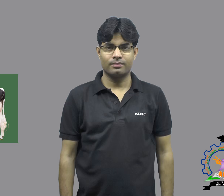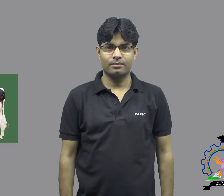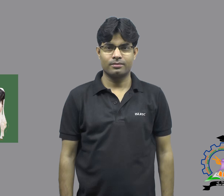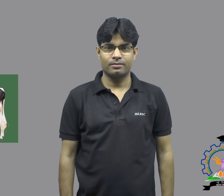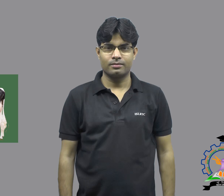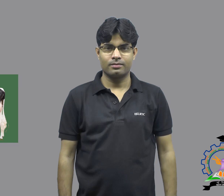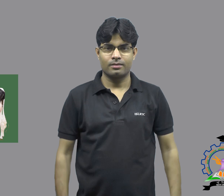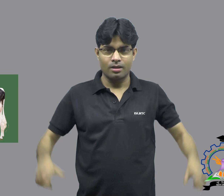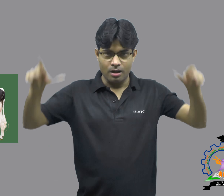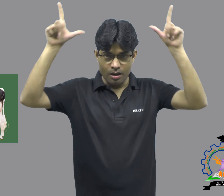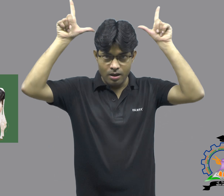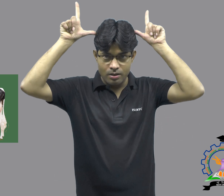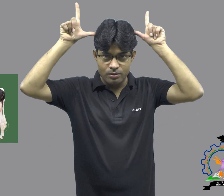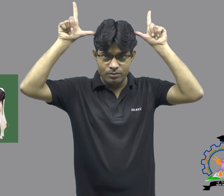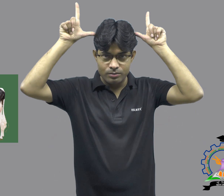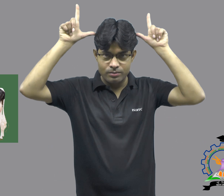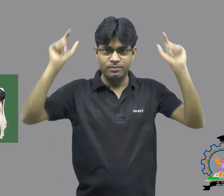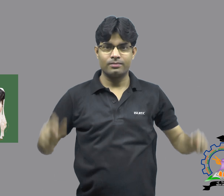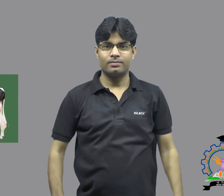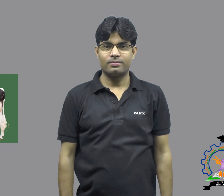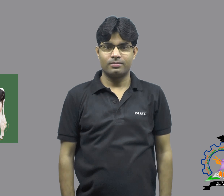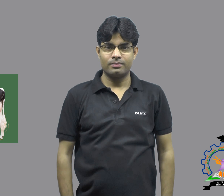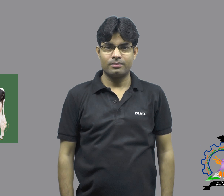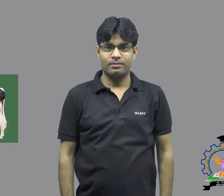Cow